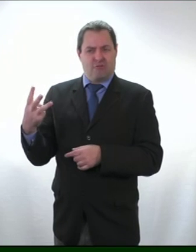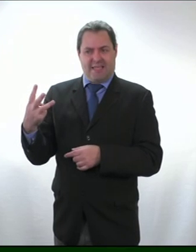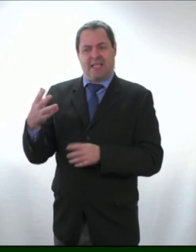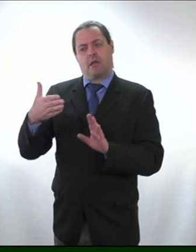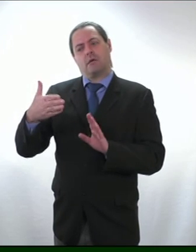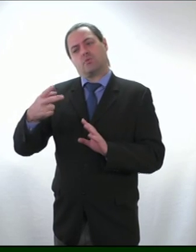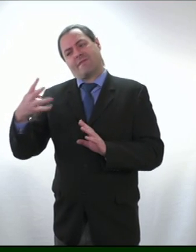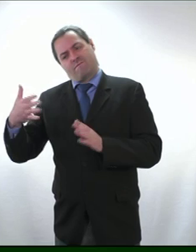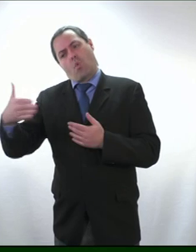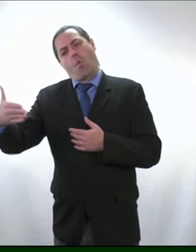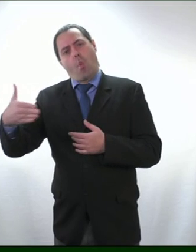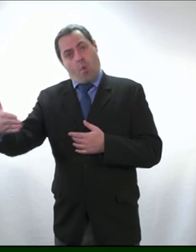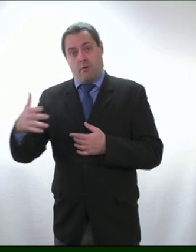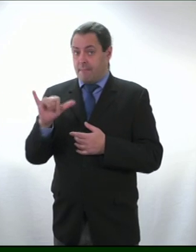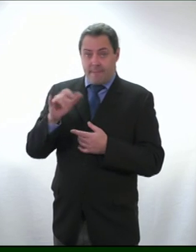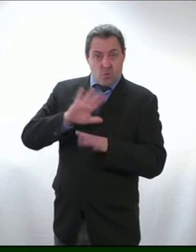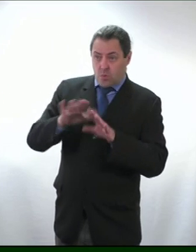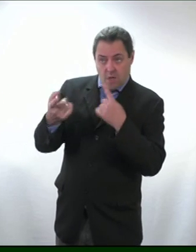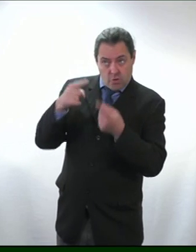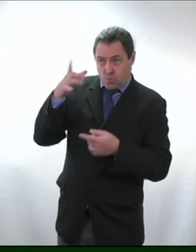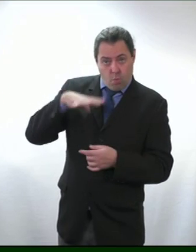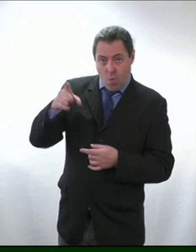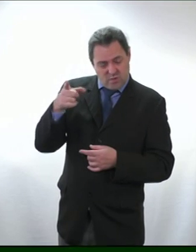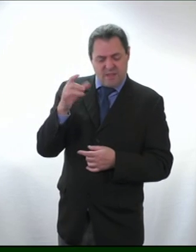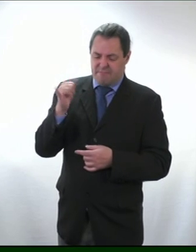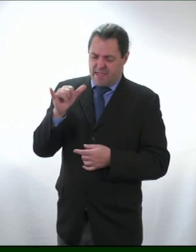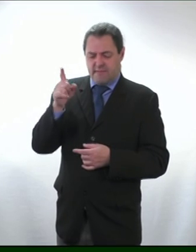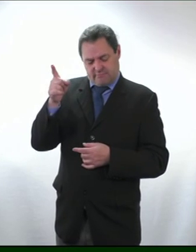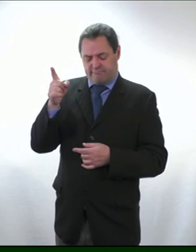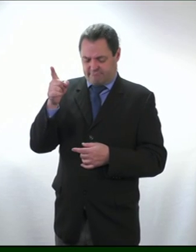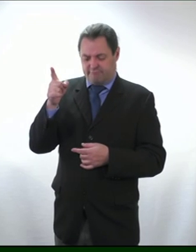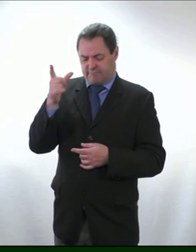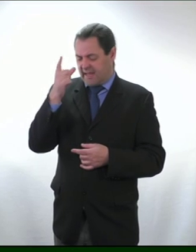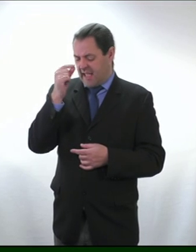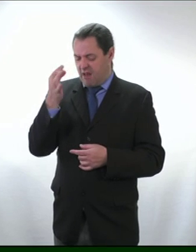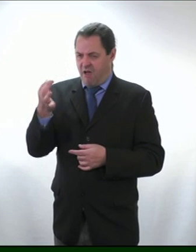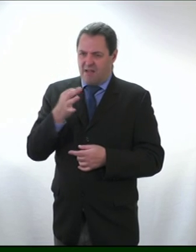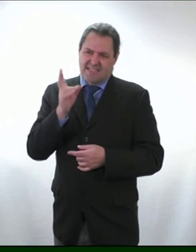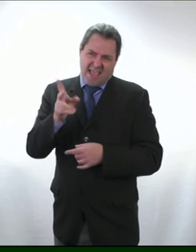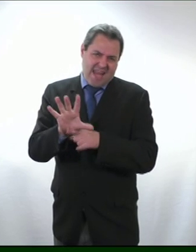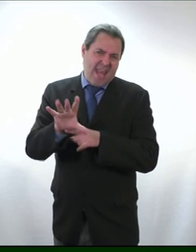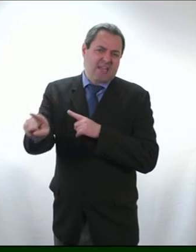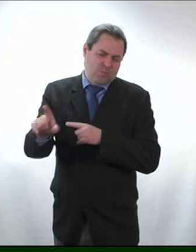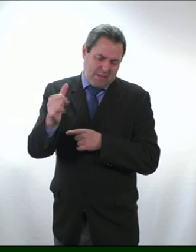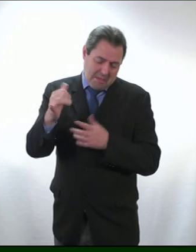If that does not give him the answer he wants, he can ask again next week.